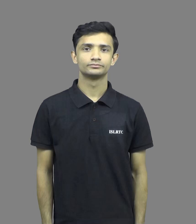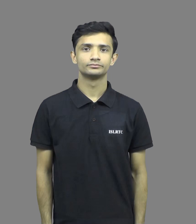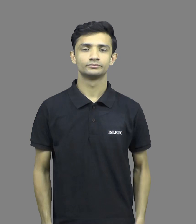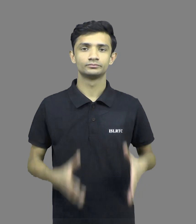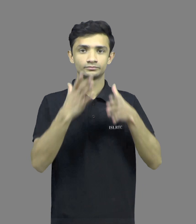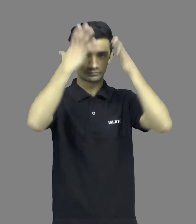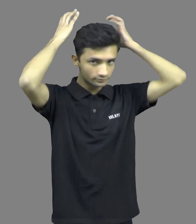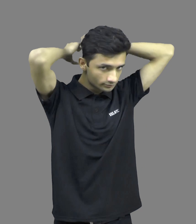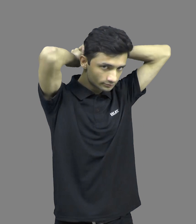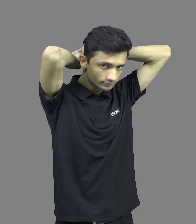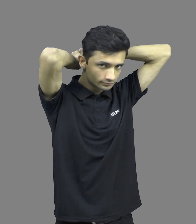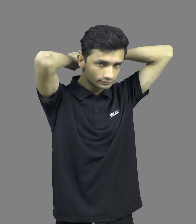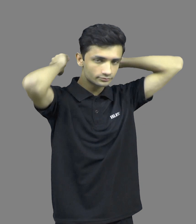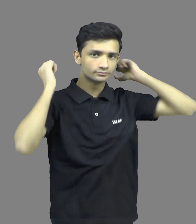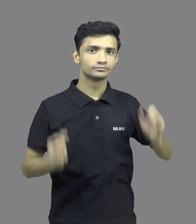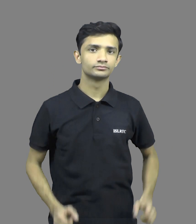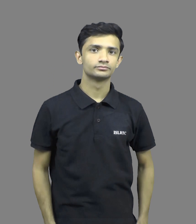Pony Tail (Hair Style)